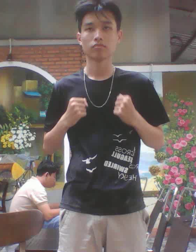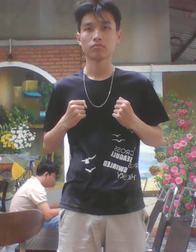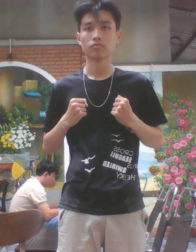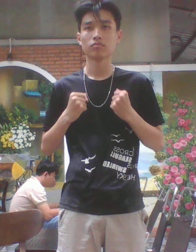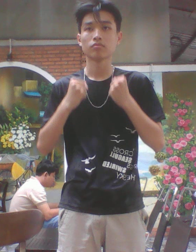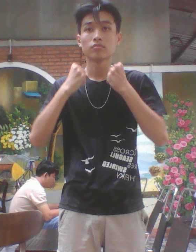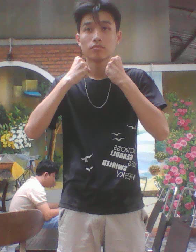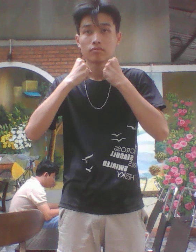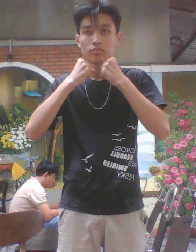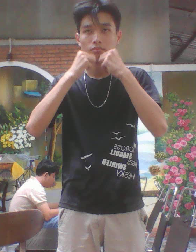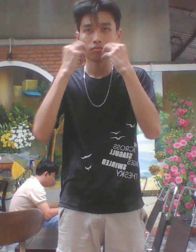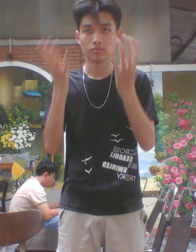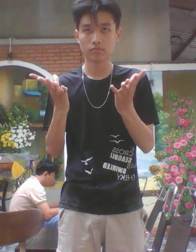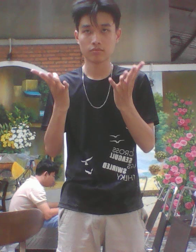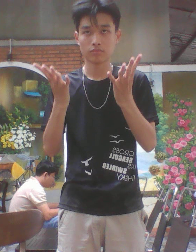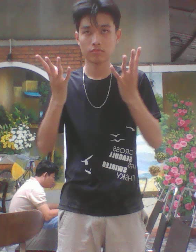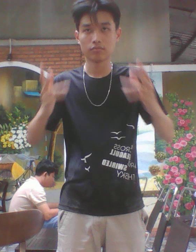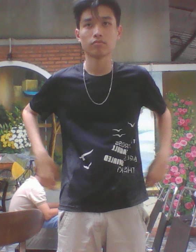cam on